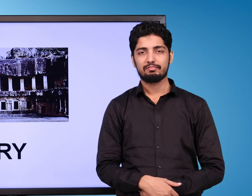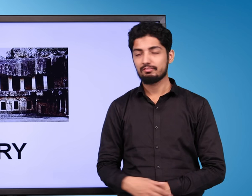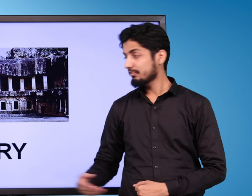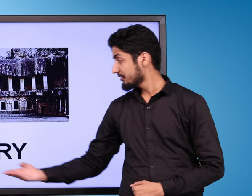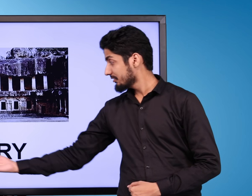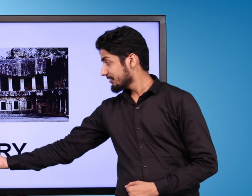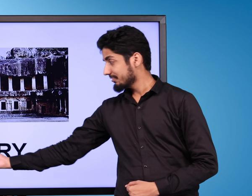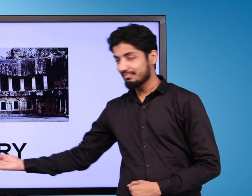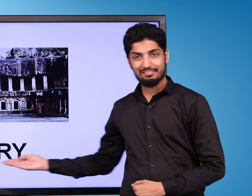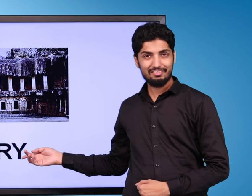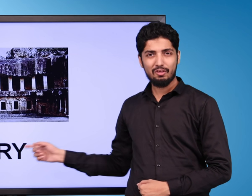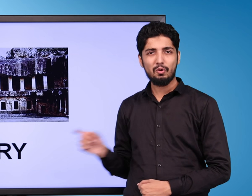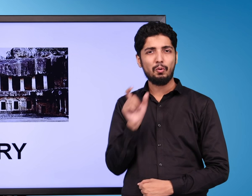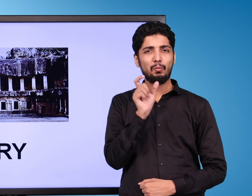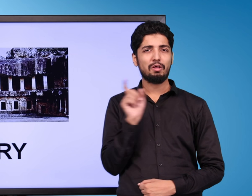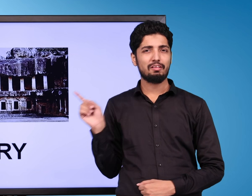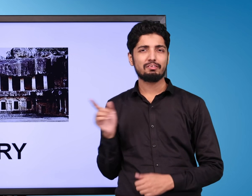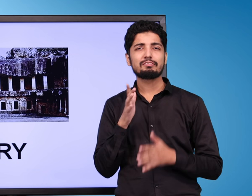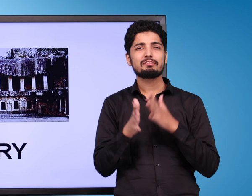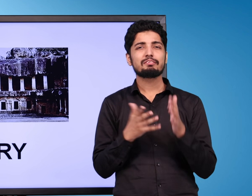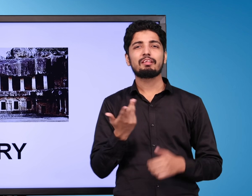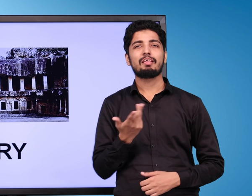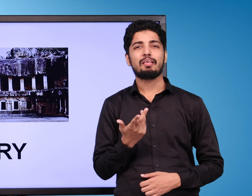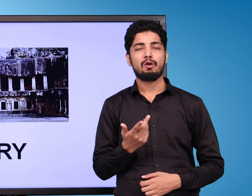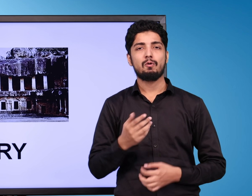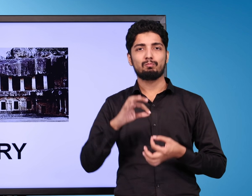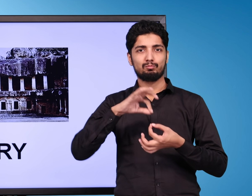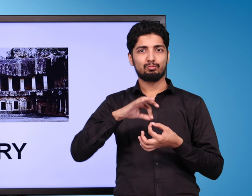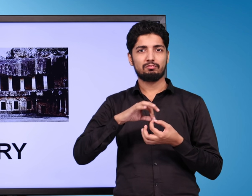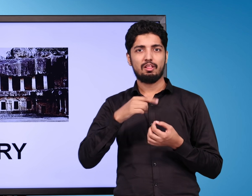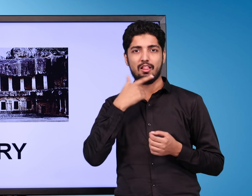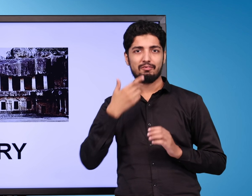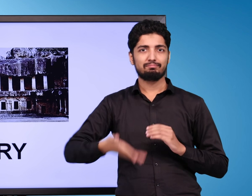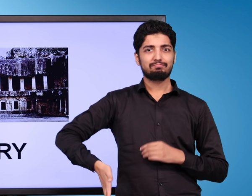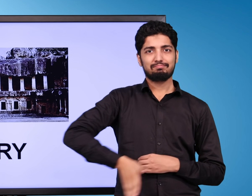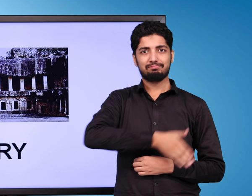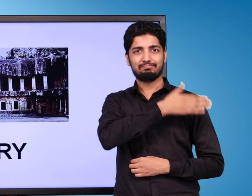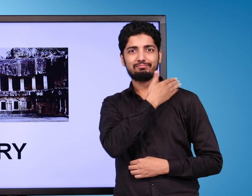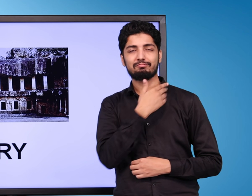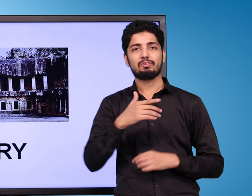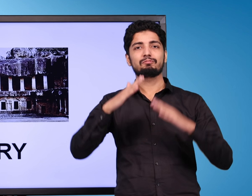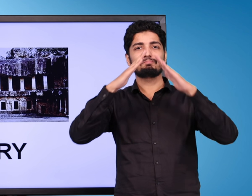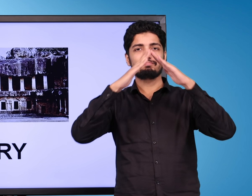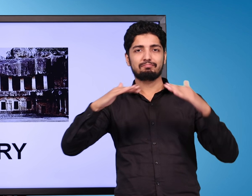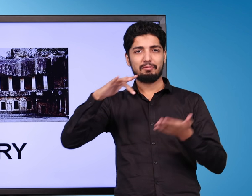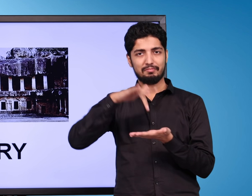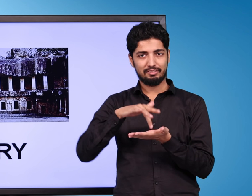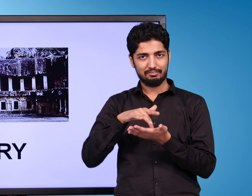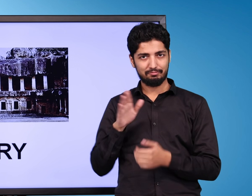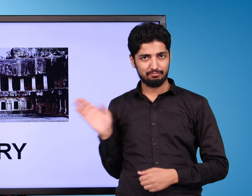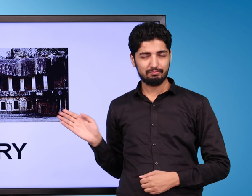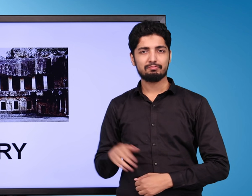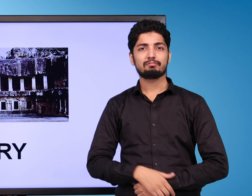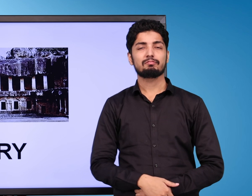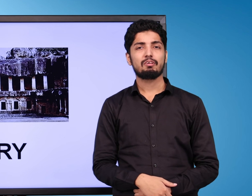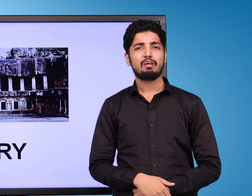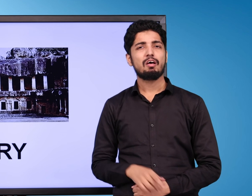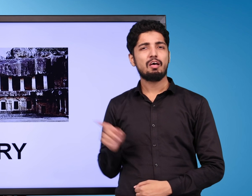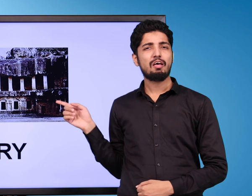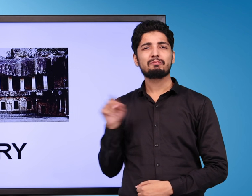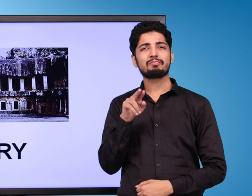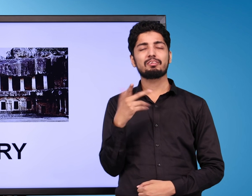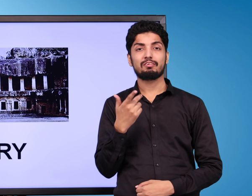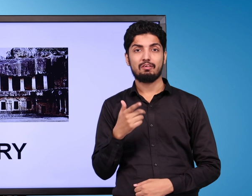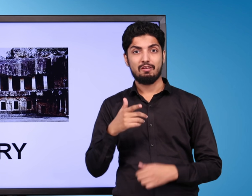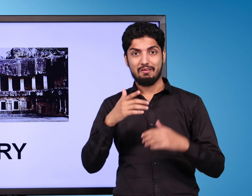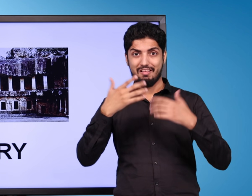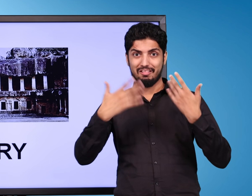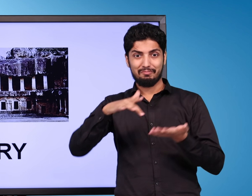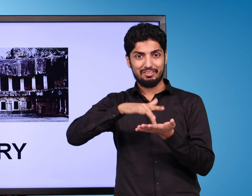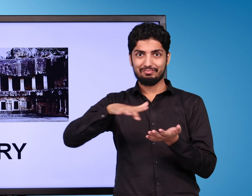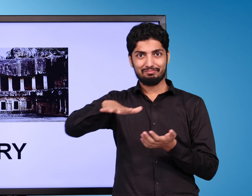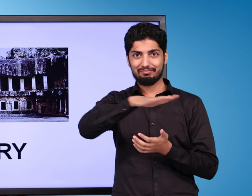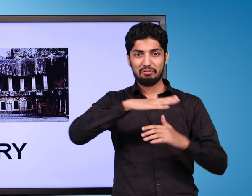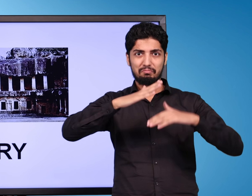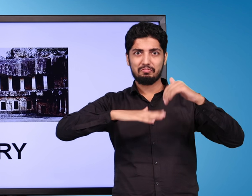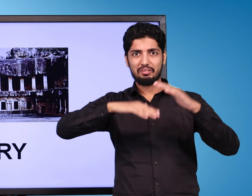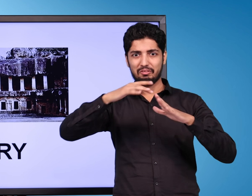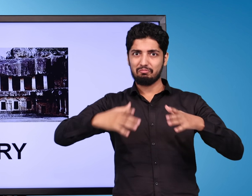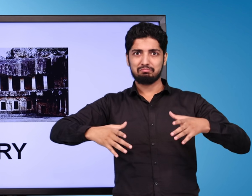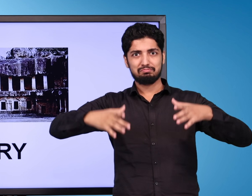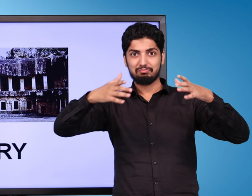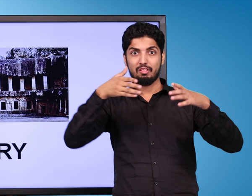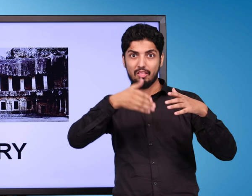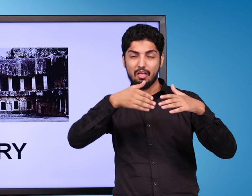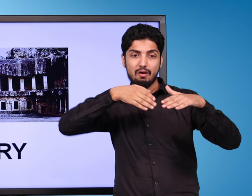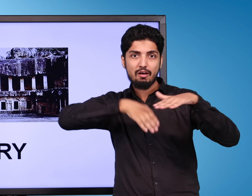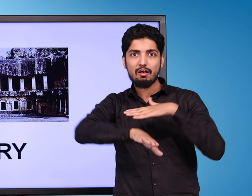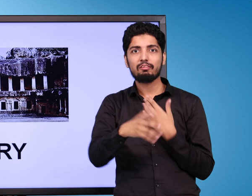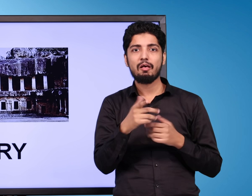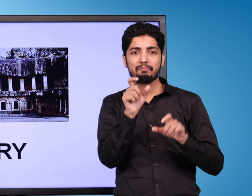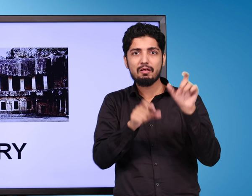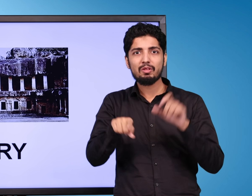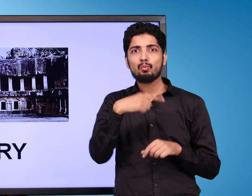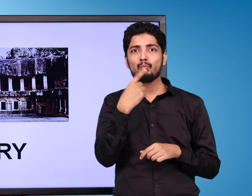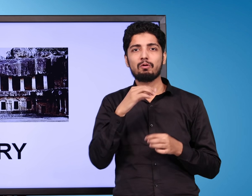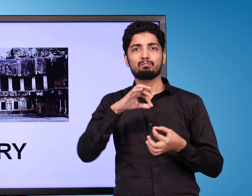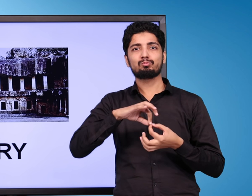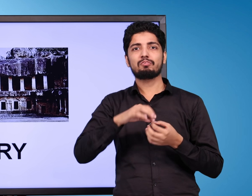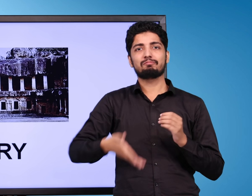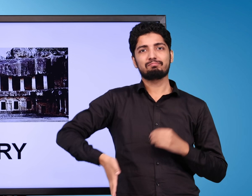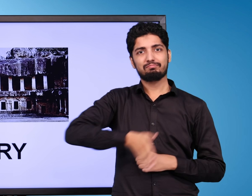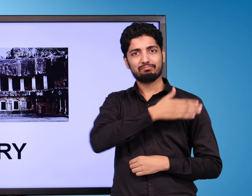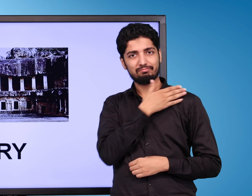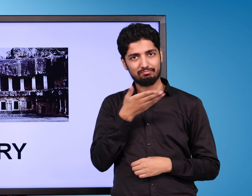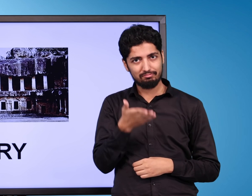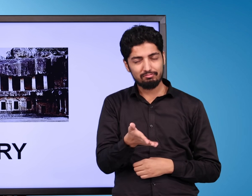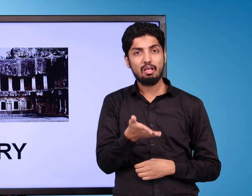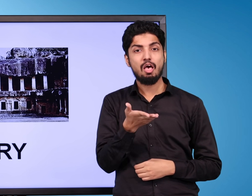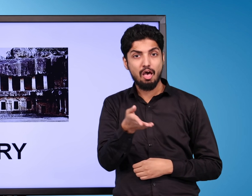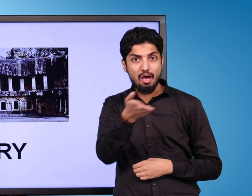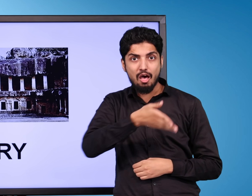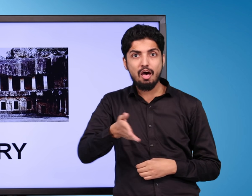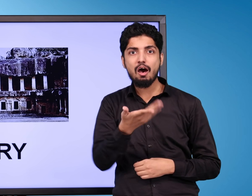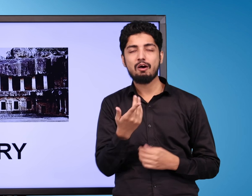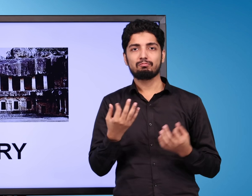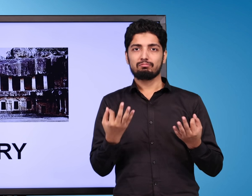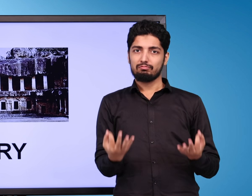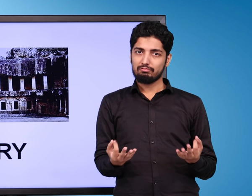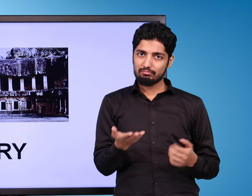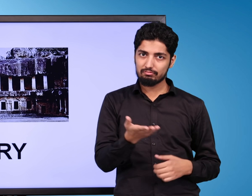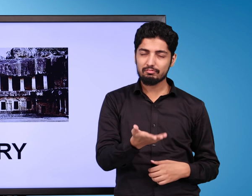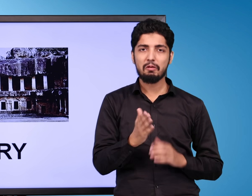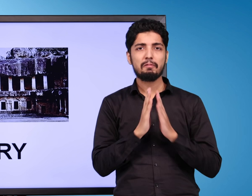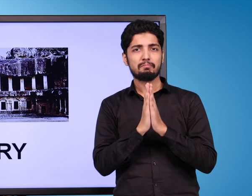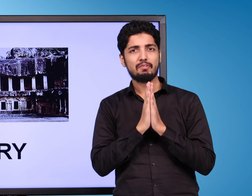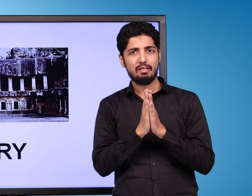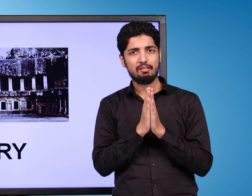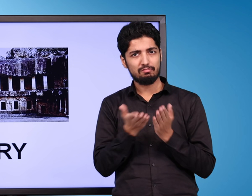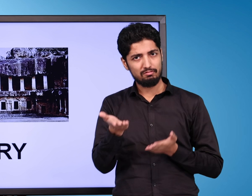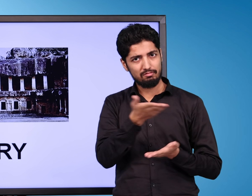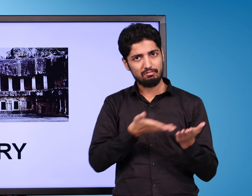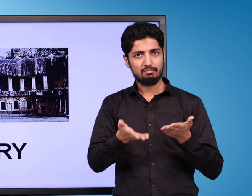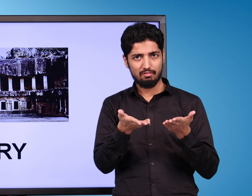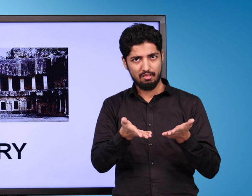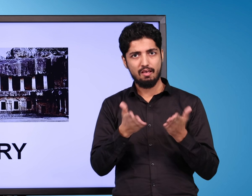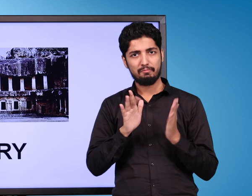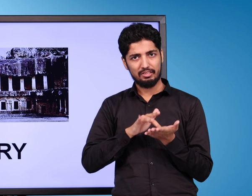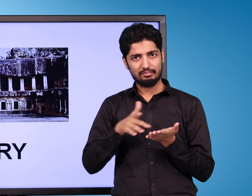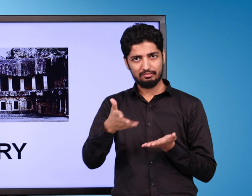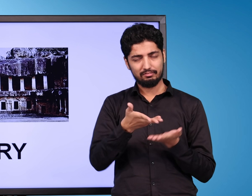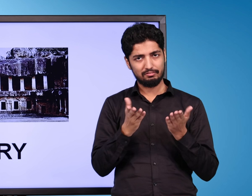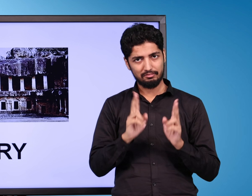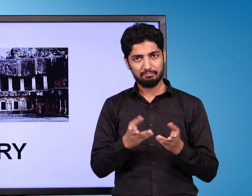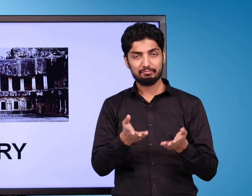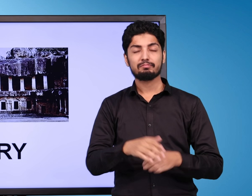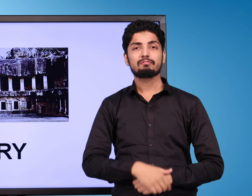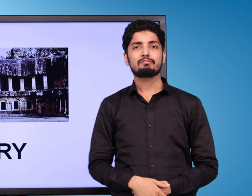This sign means monastery. It refers to a building where monks live, meditate and worship.